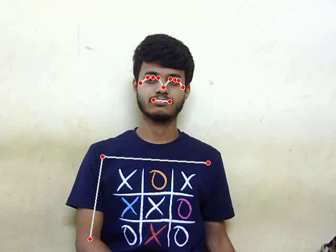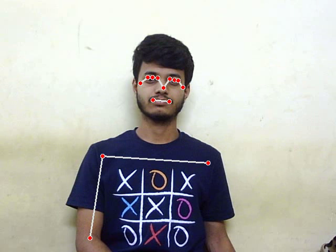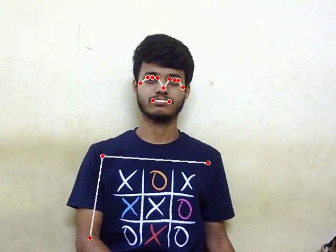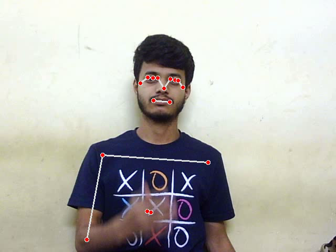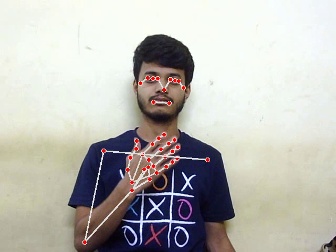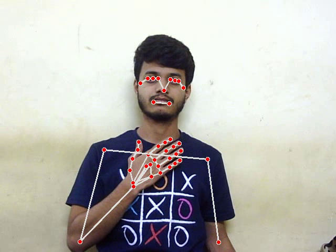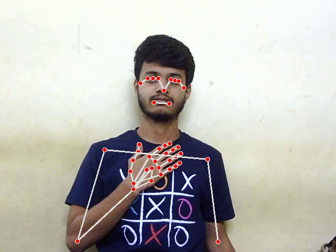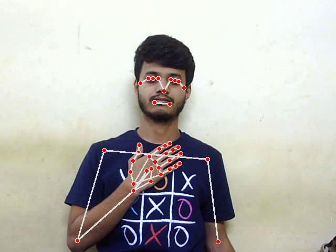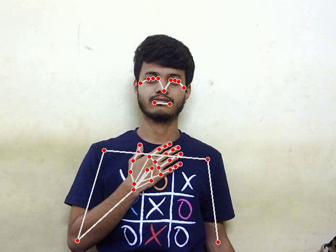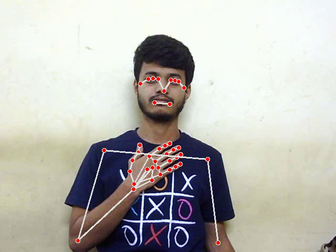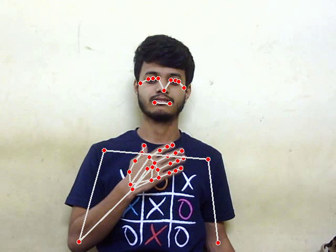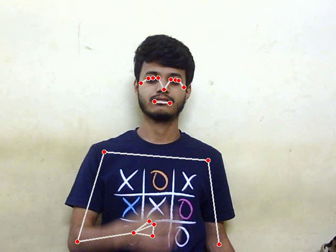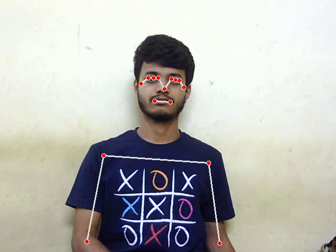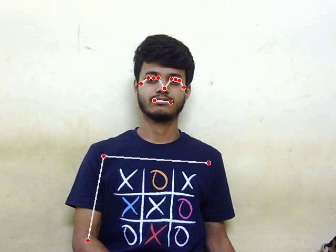my